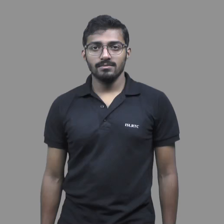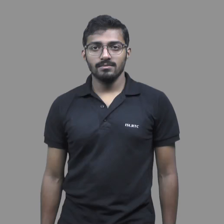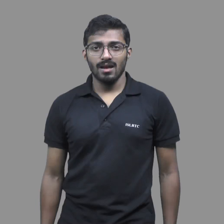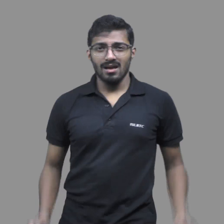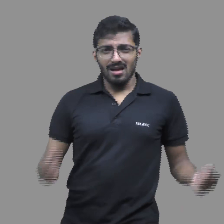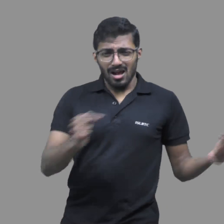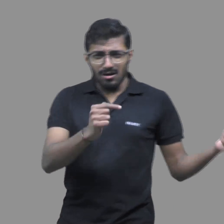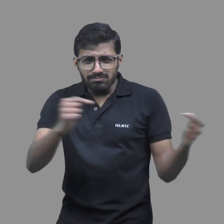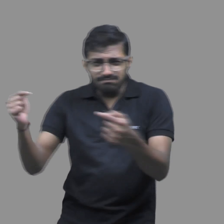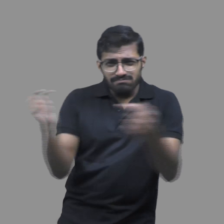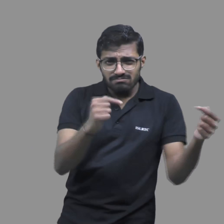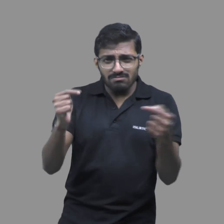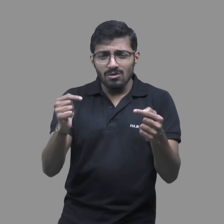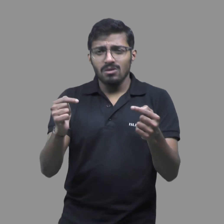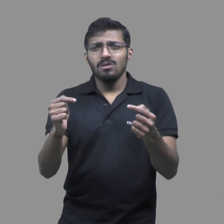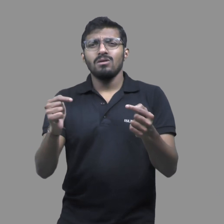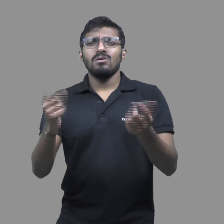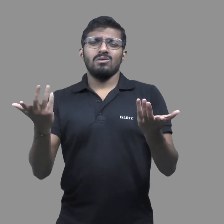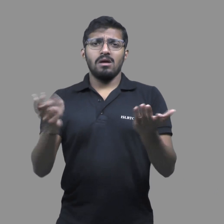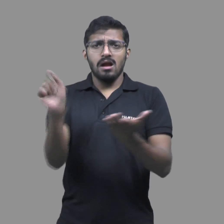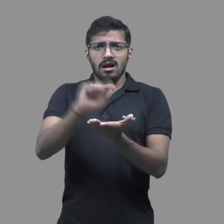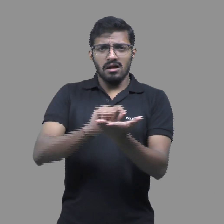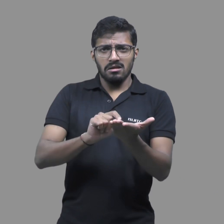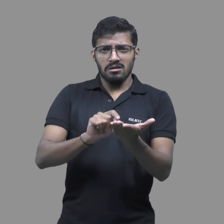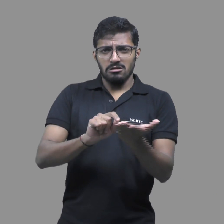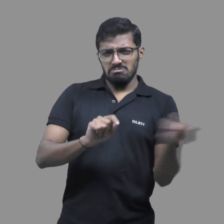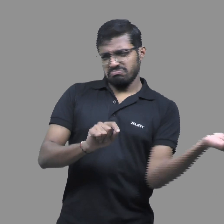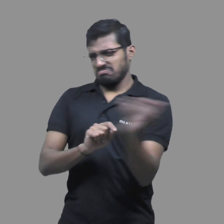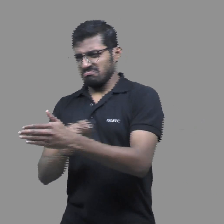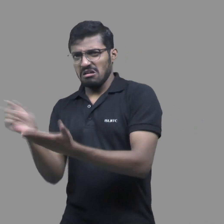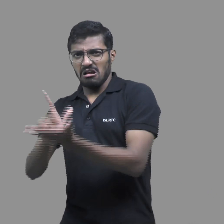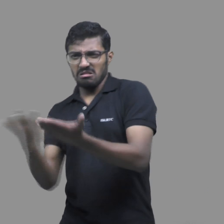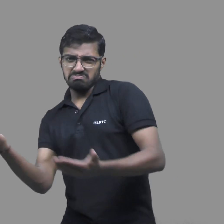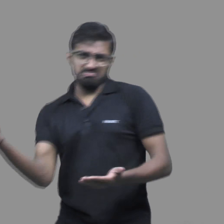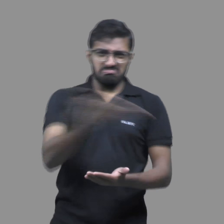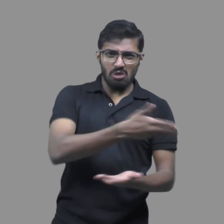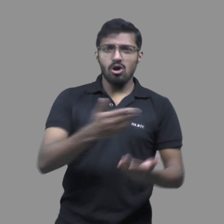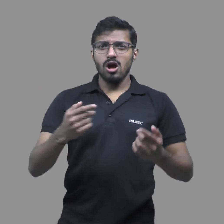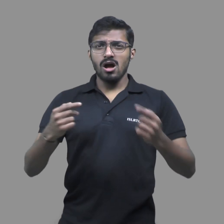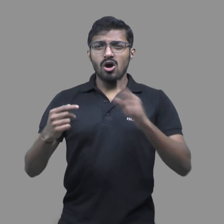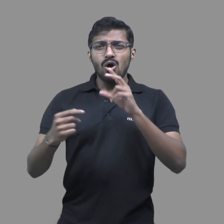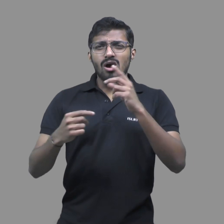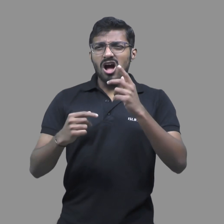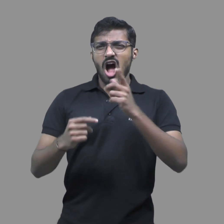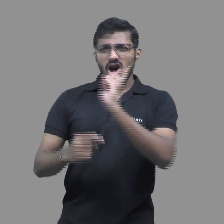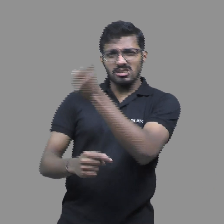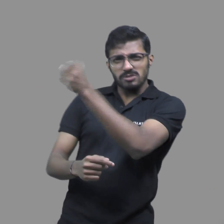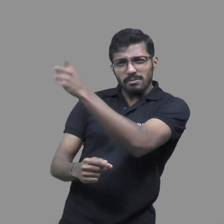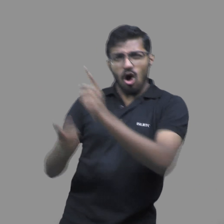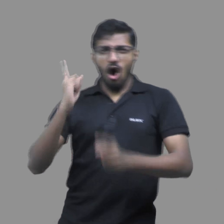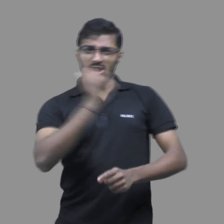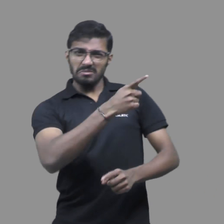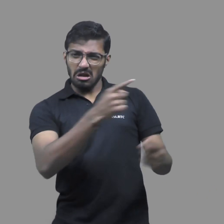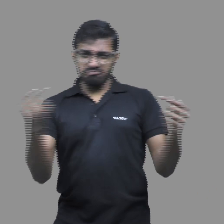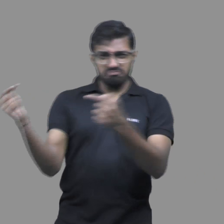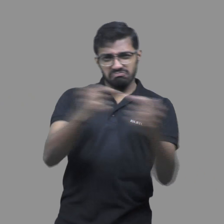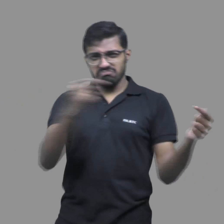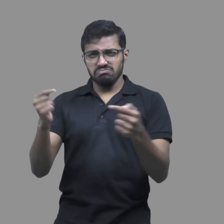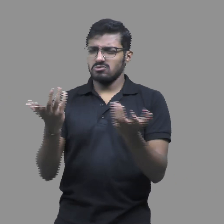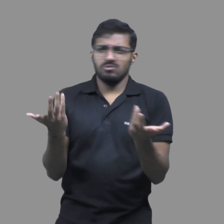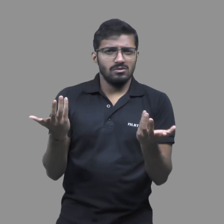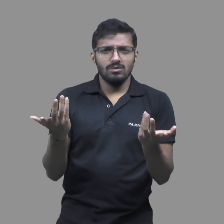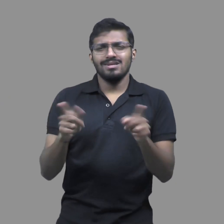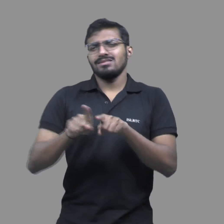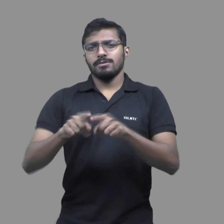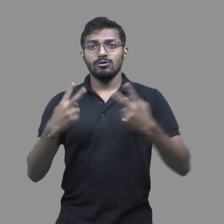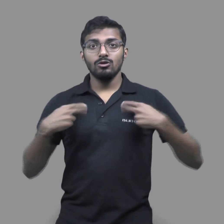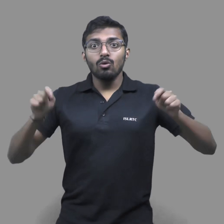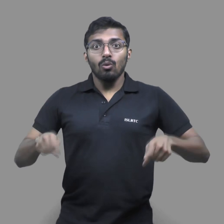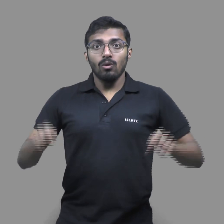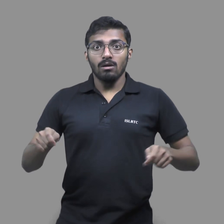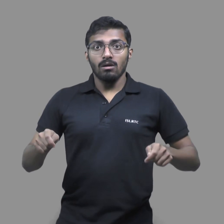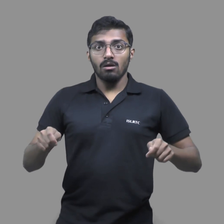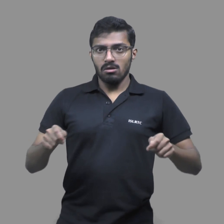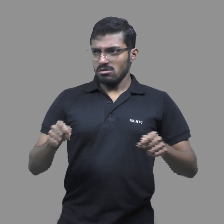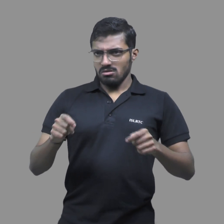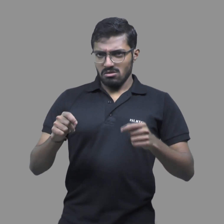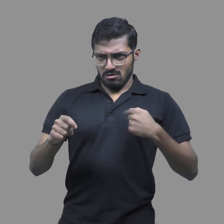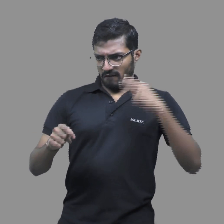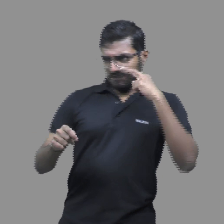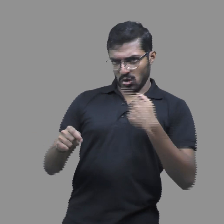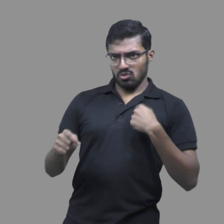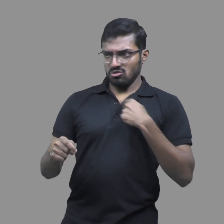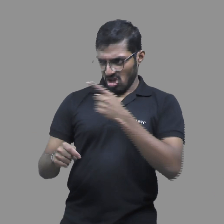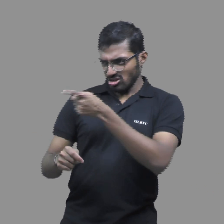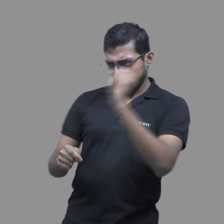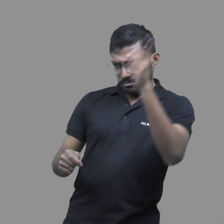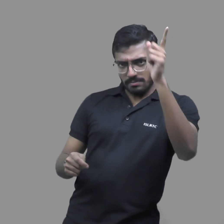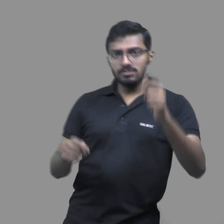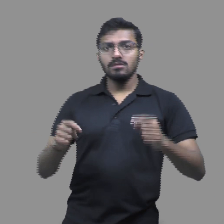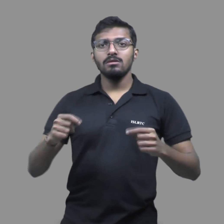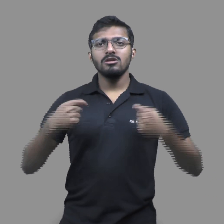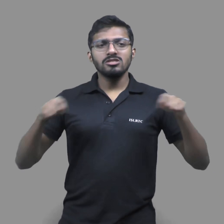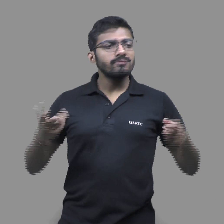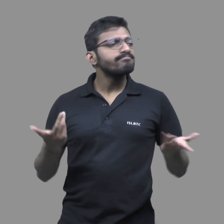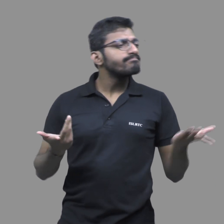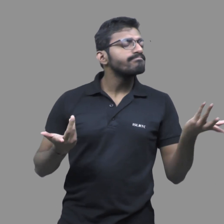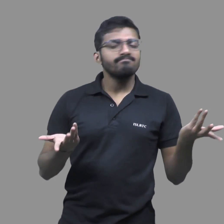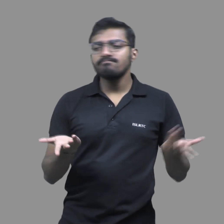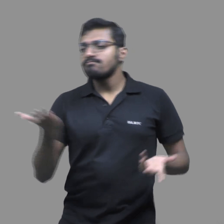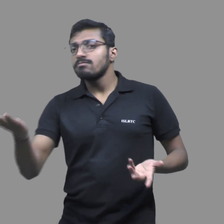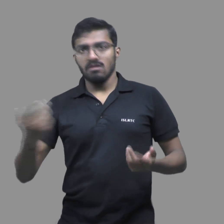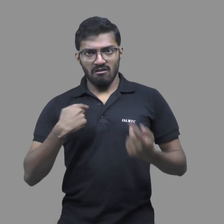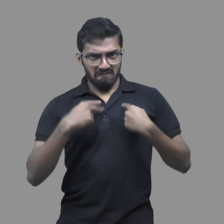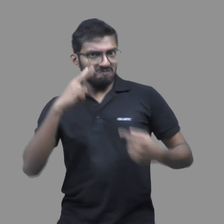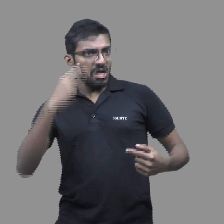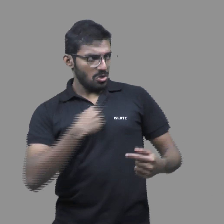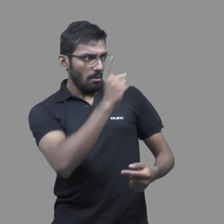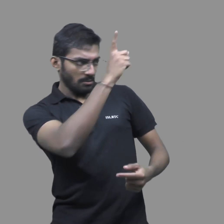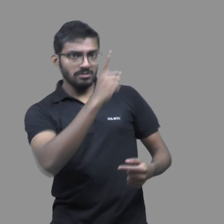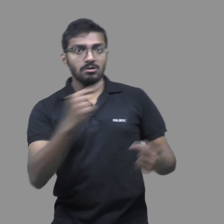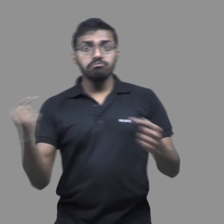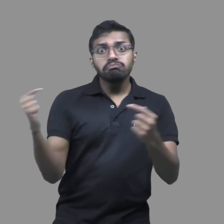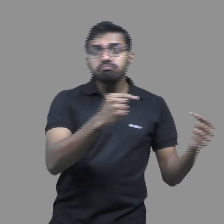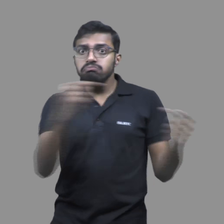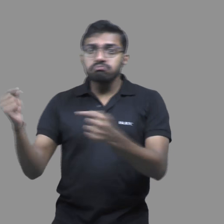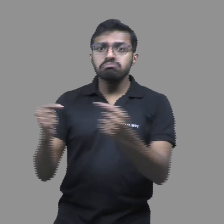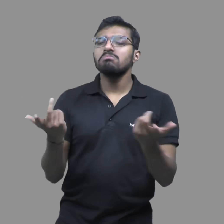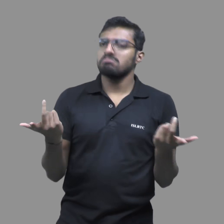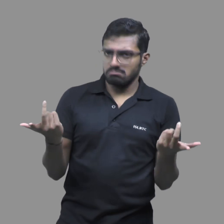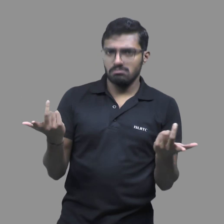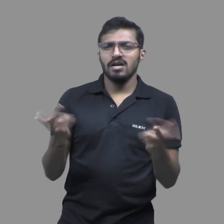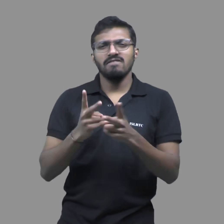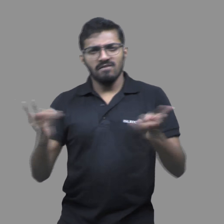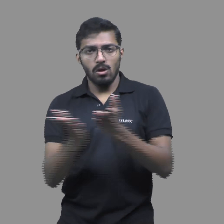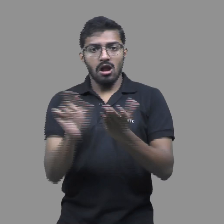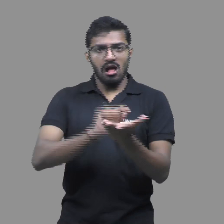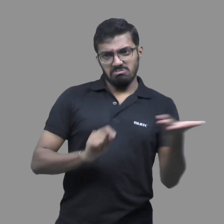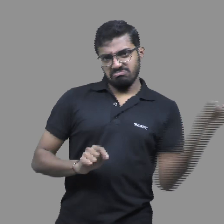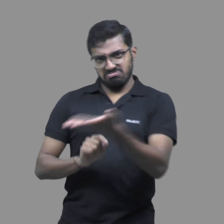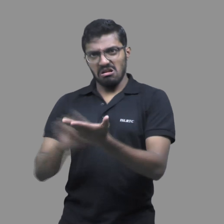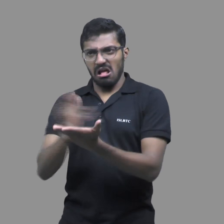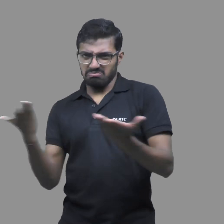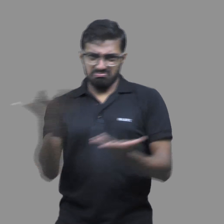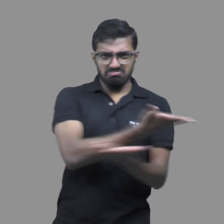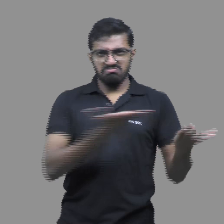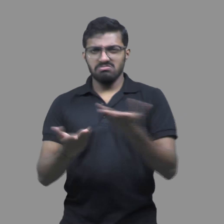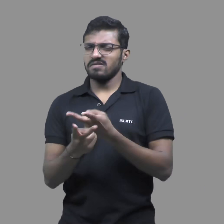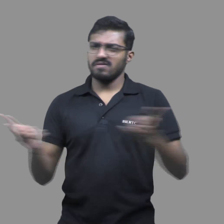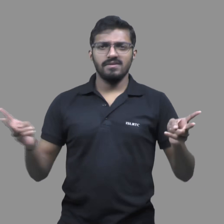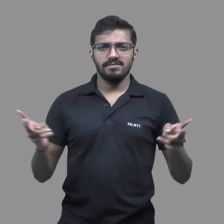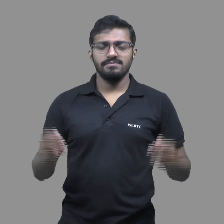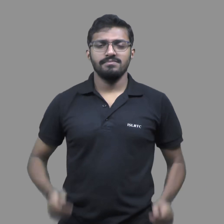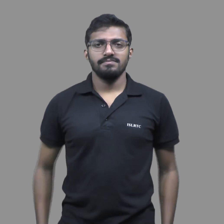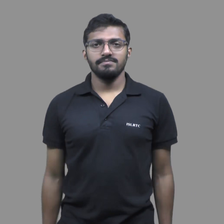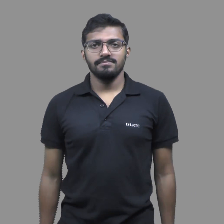Argument